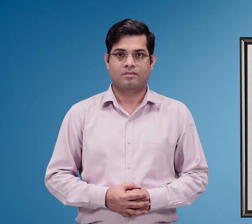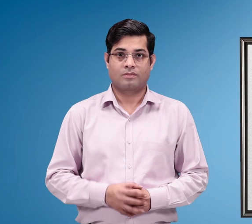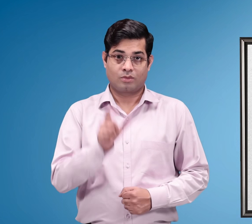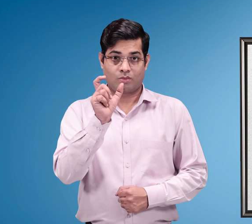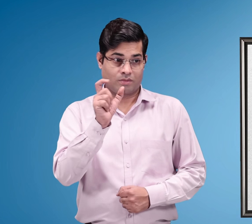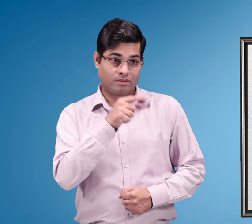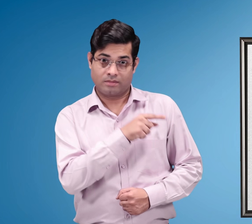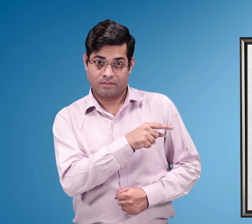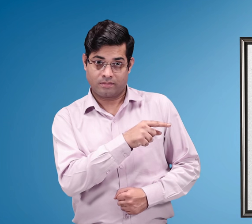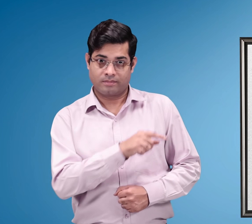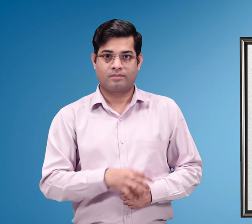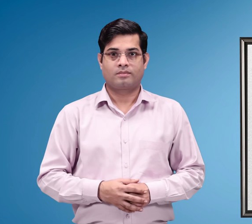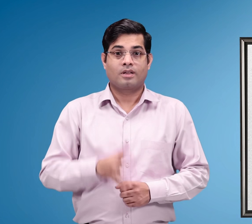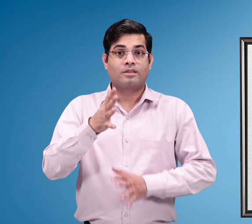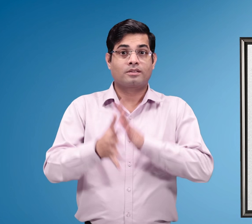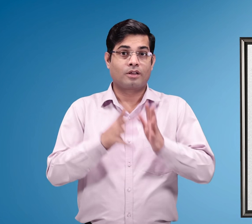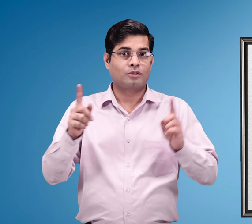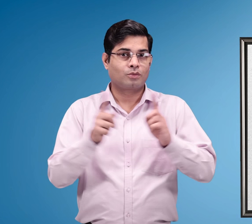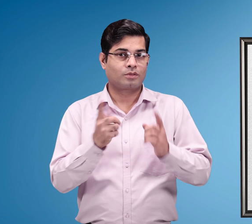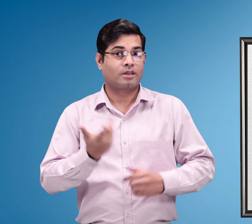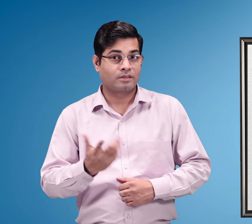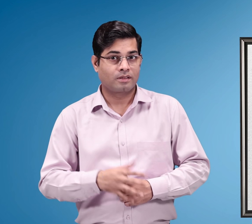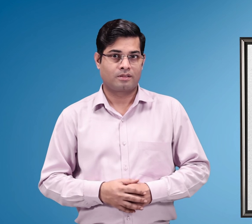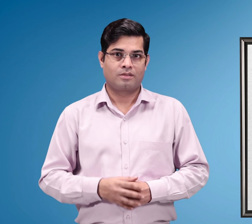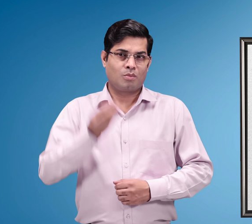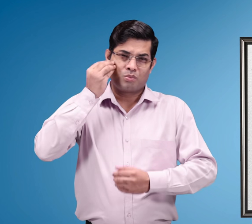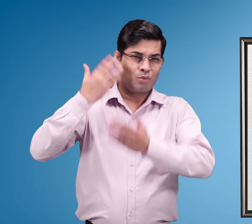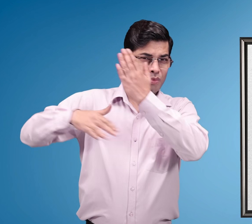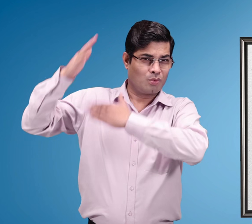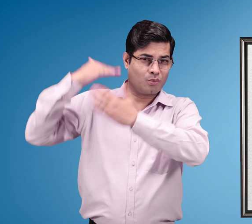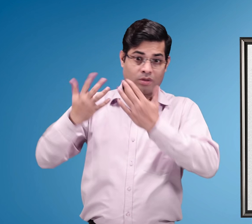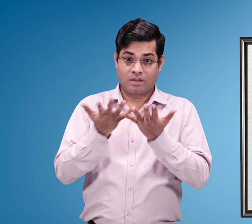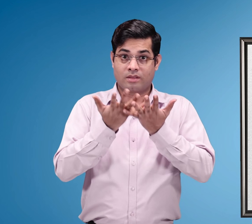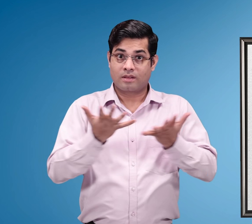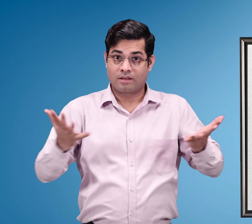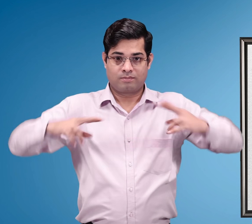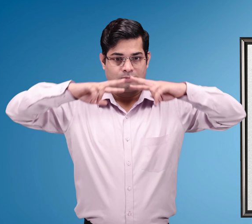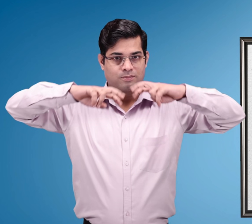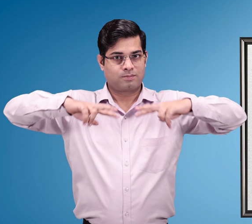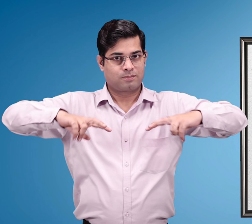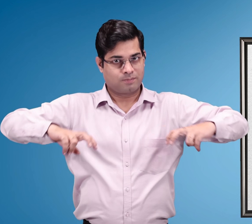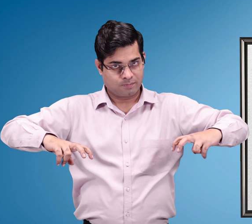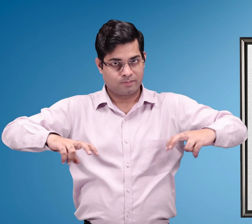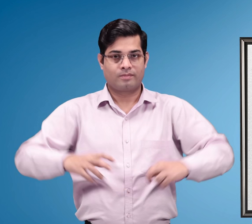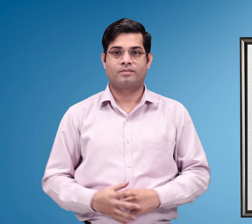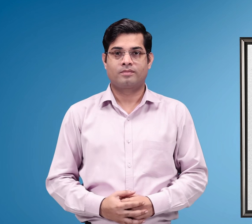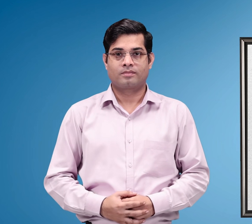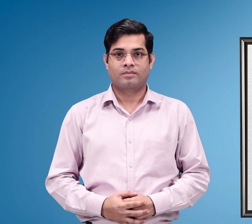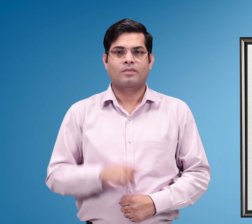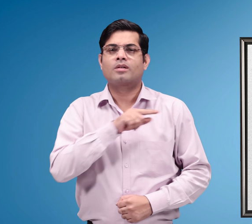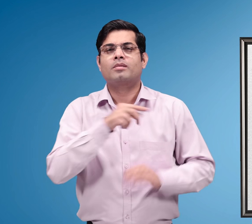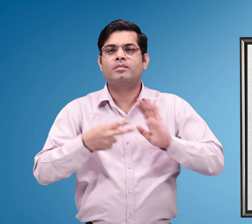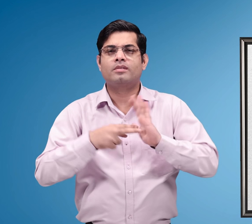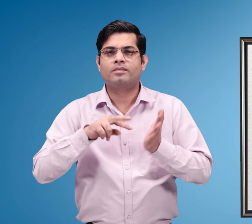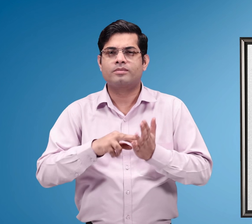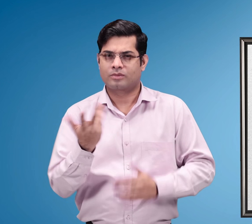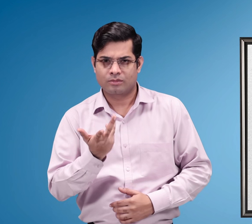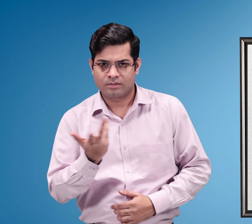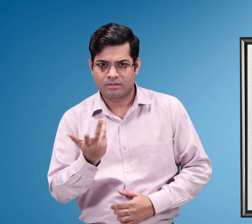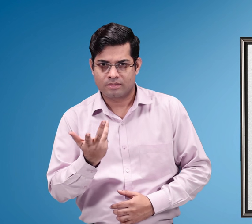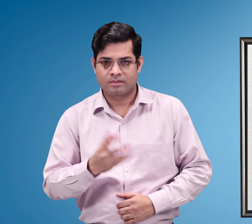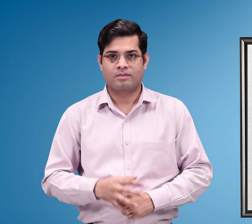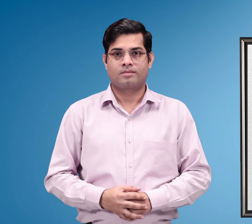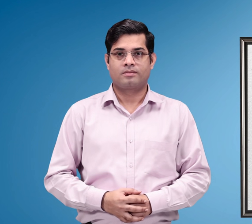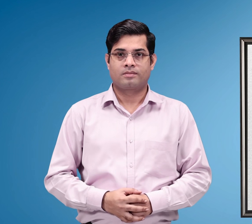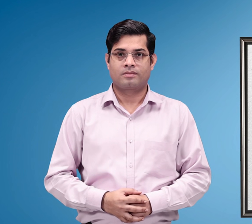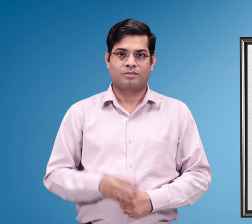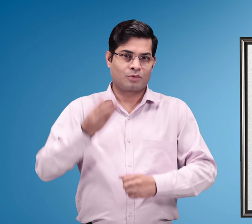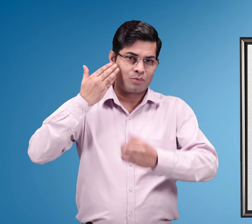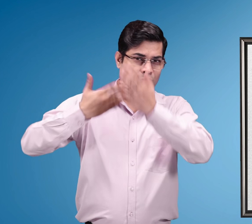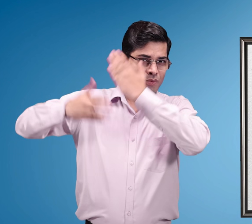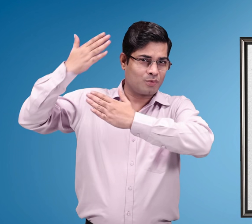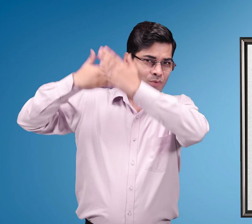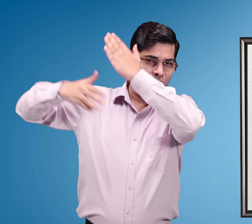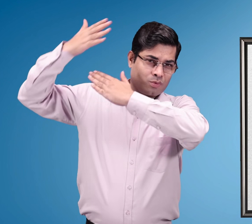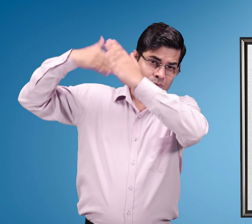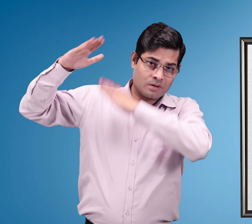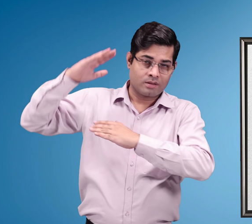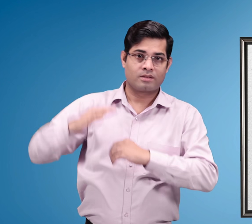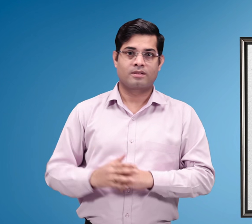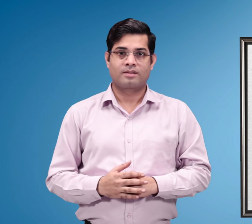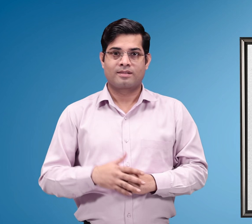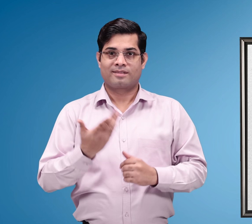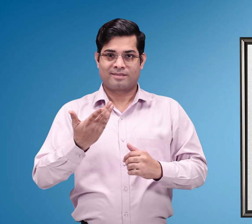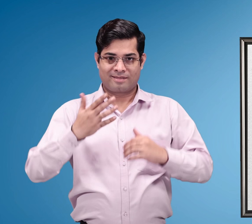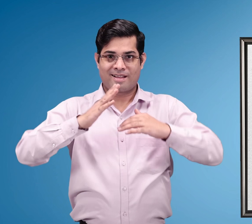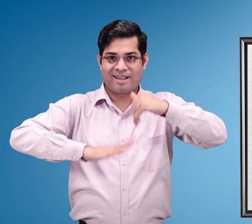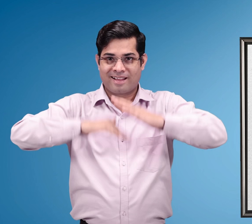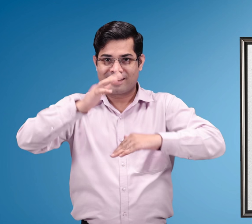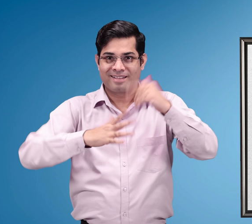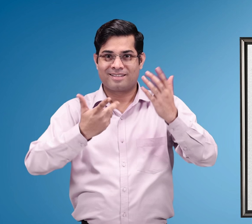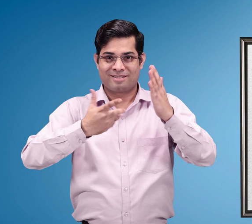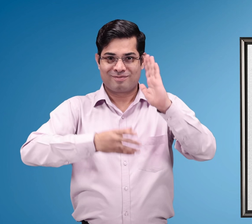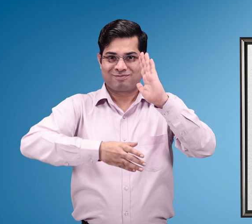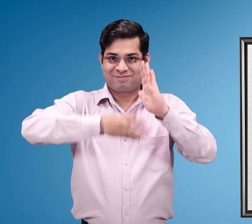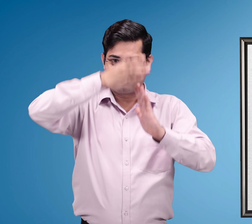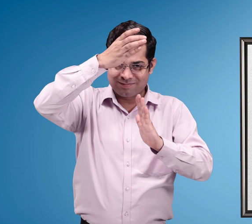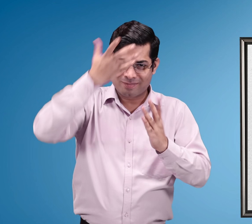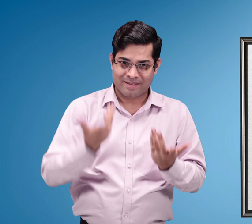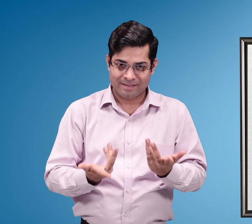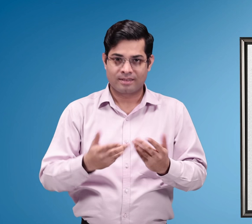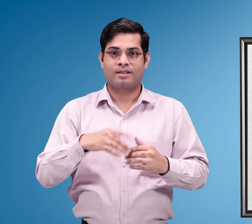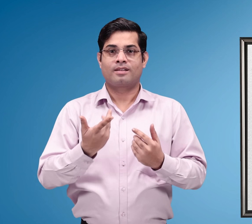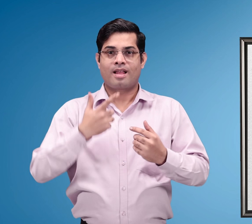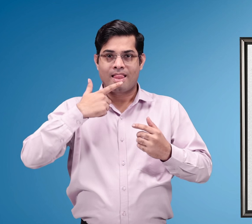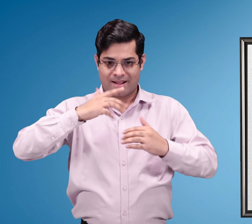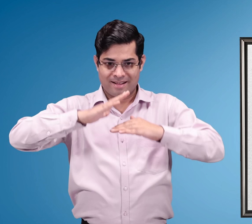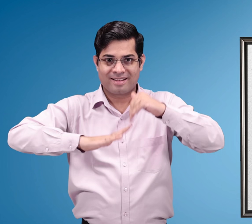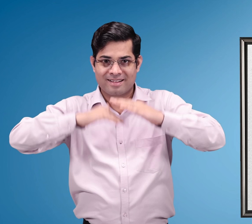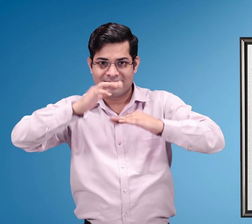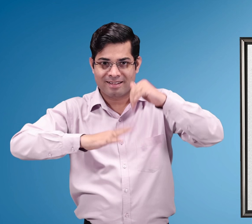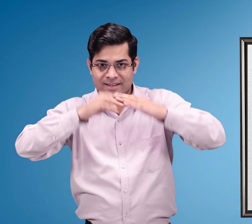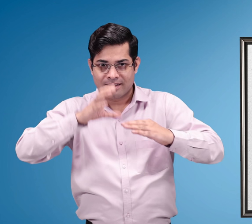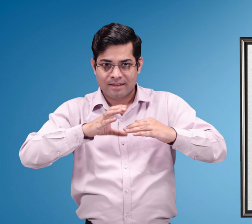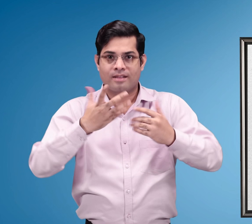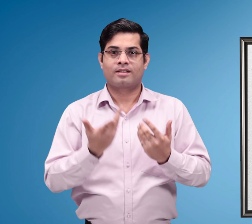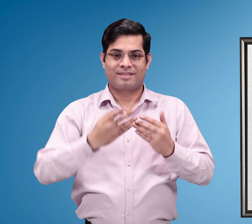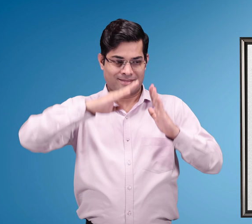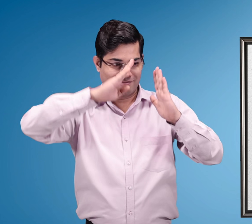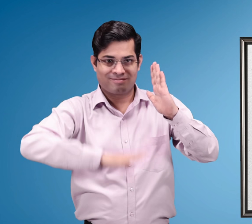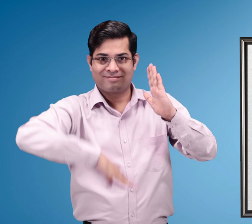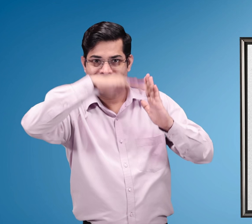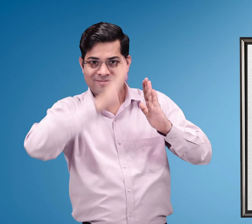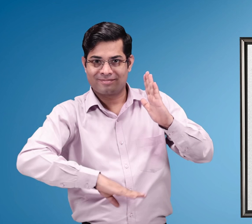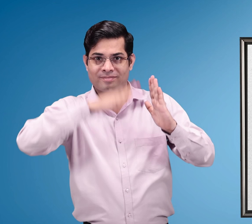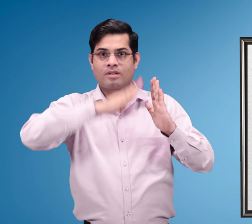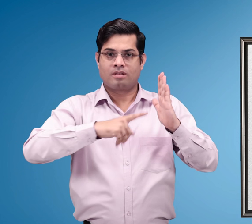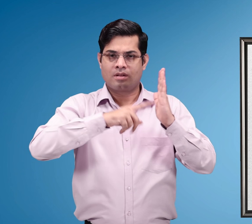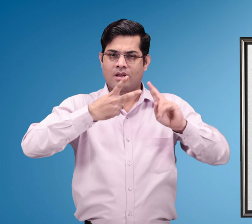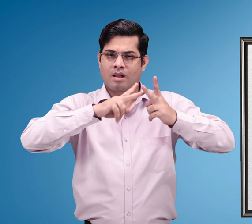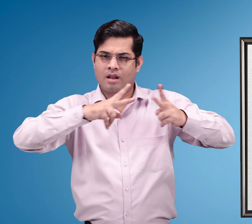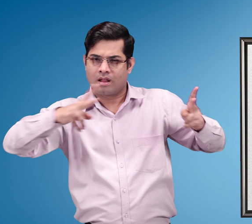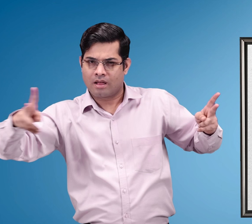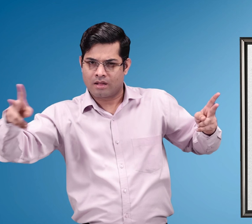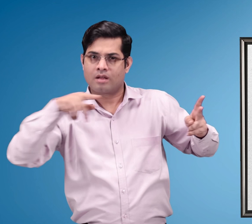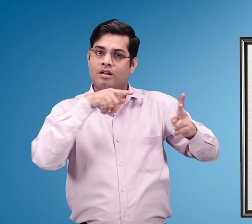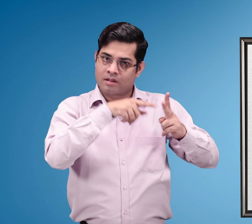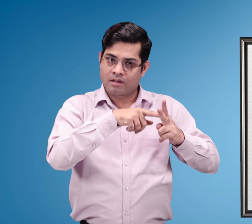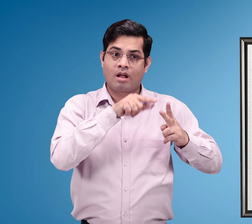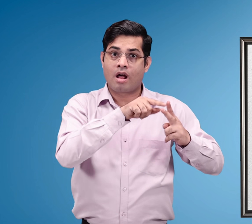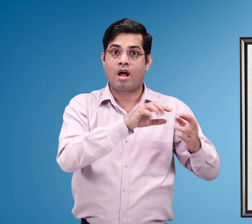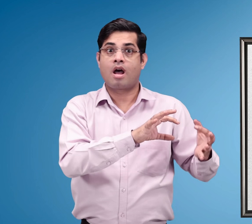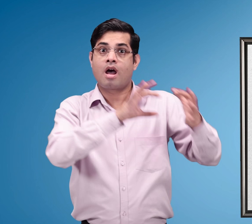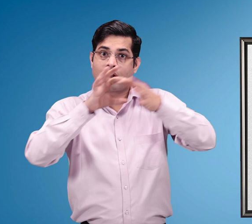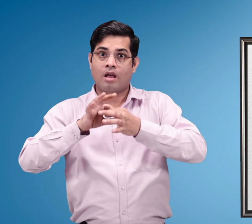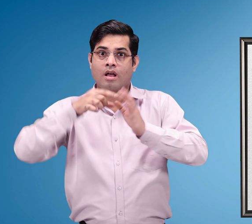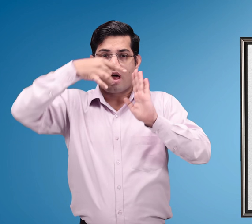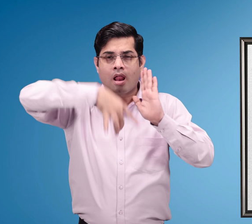archaeology This sign means archaeology. It is the study of human past by looking at objects made and used in the past, remains of buildings, paintings, etc.